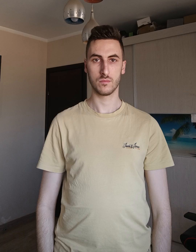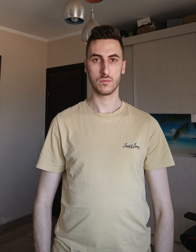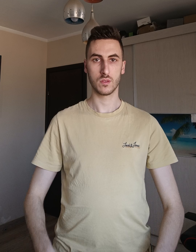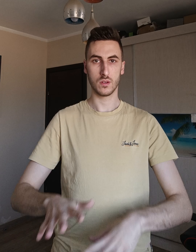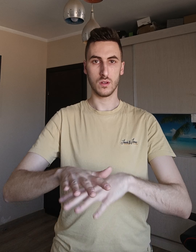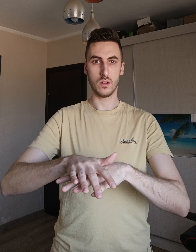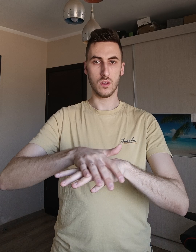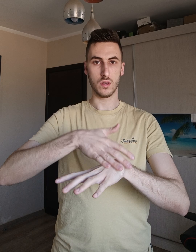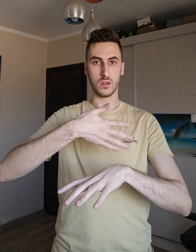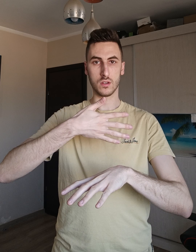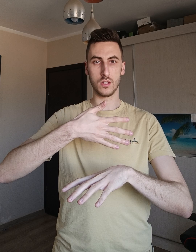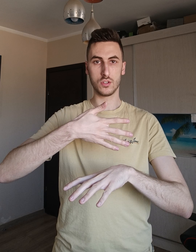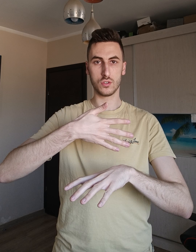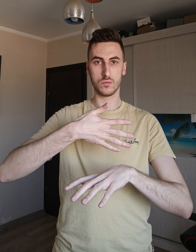להרגיש